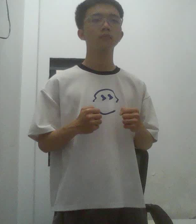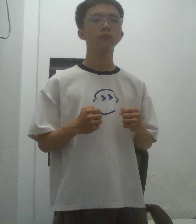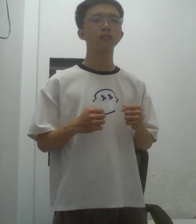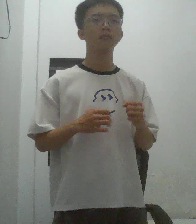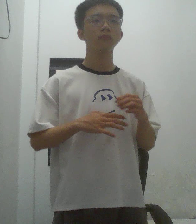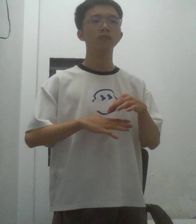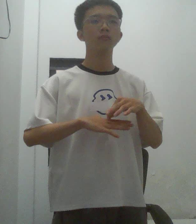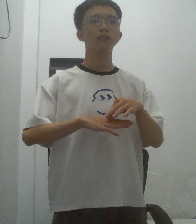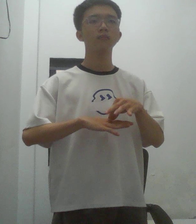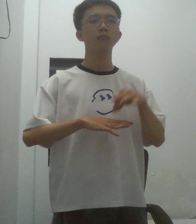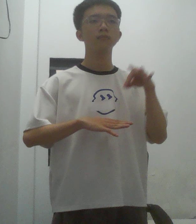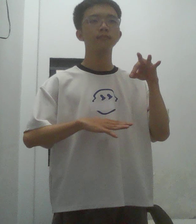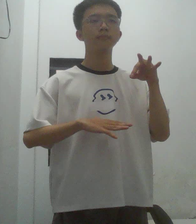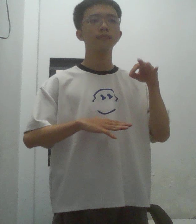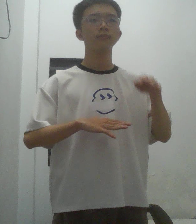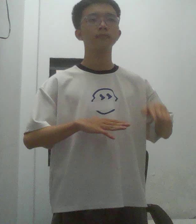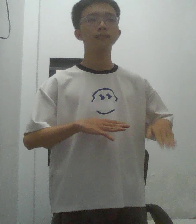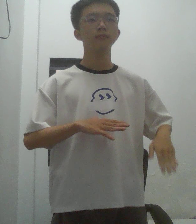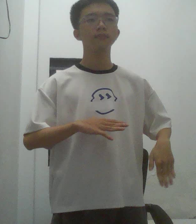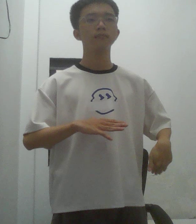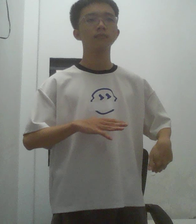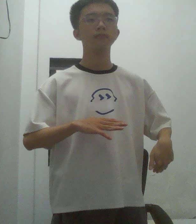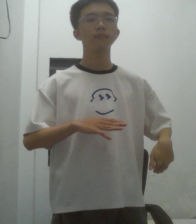tuan sau